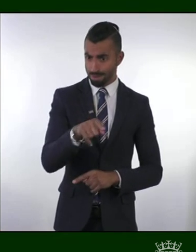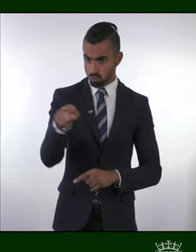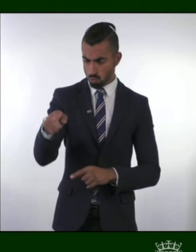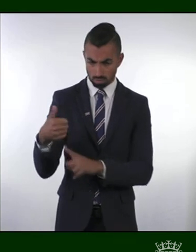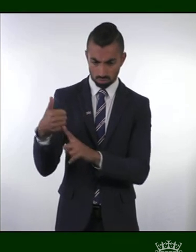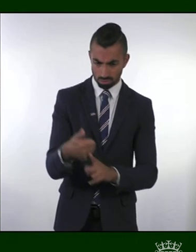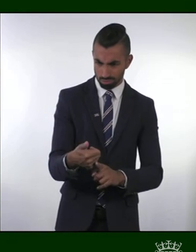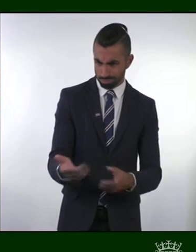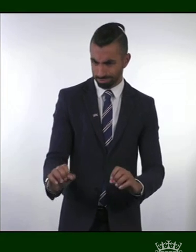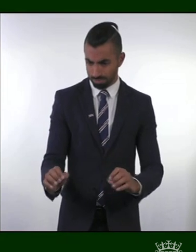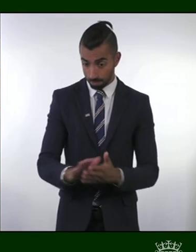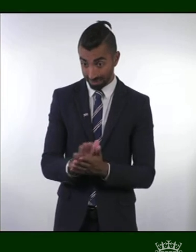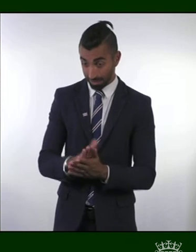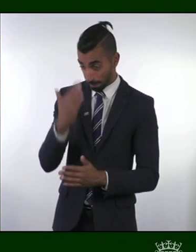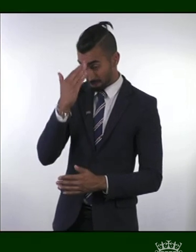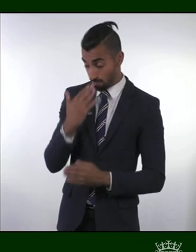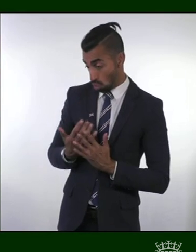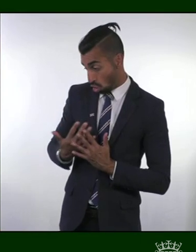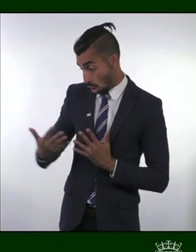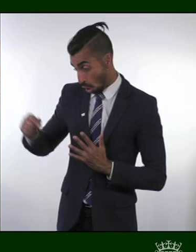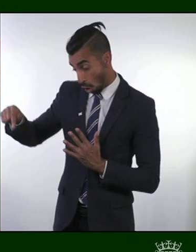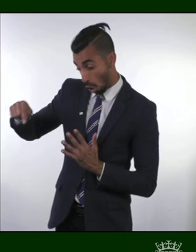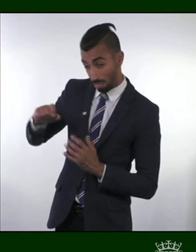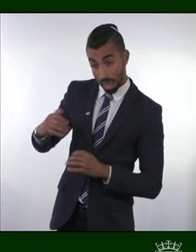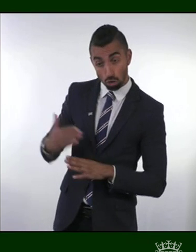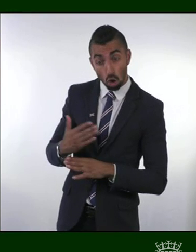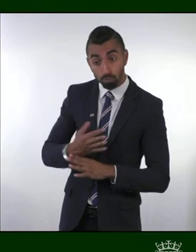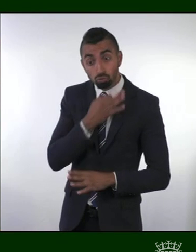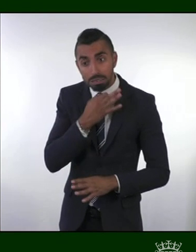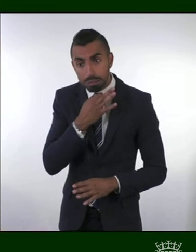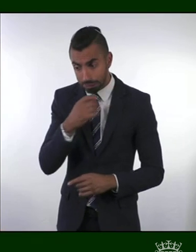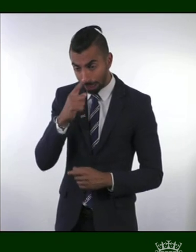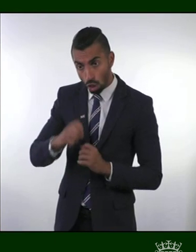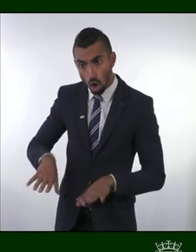Many are young and from BAME backgrounds.